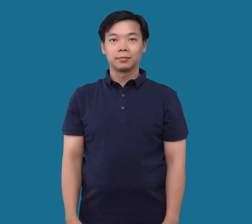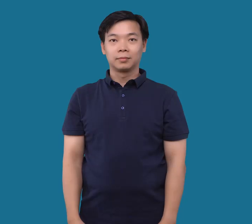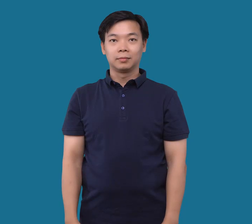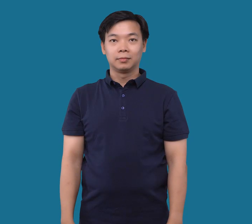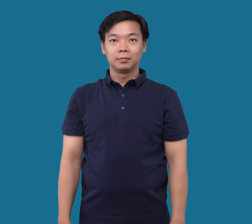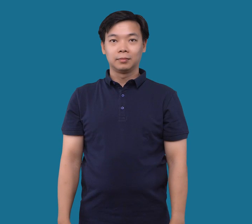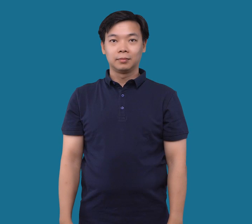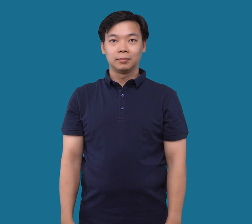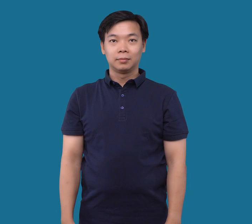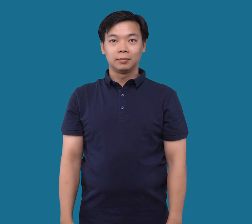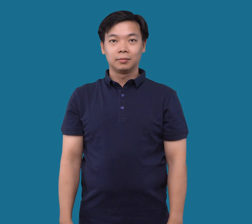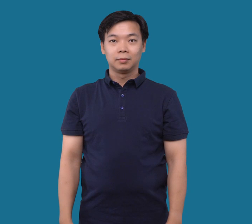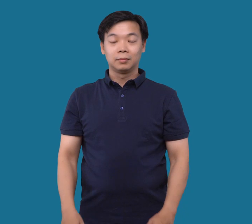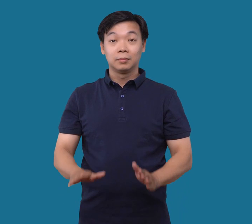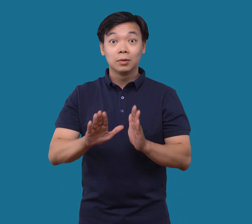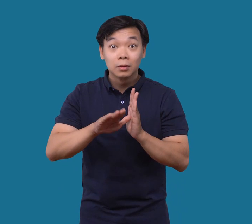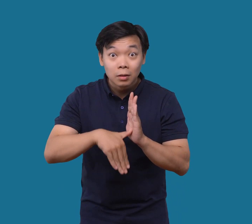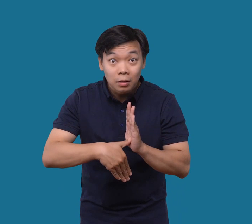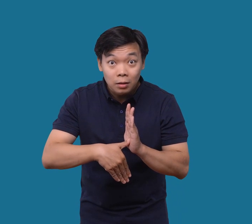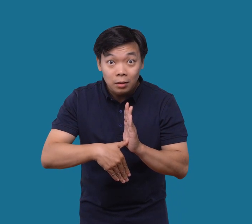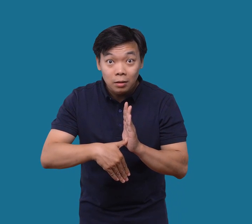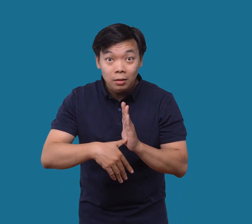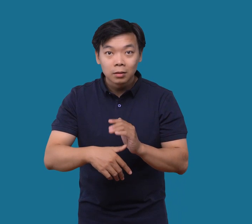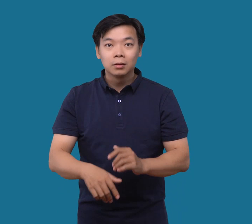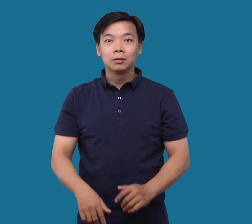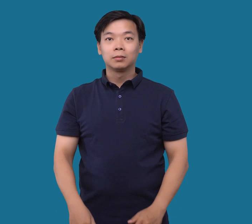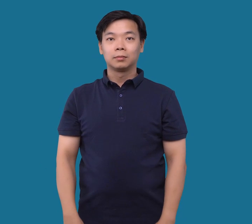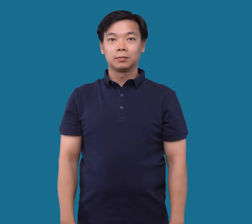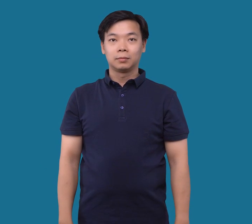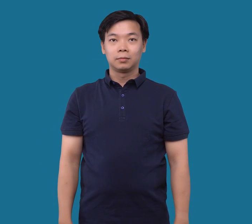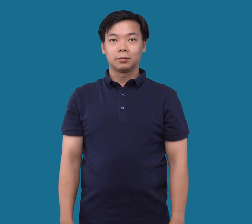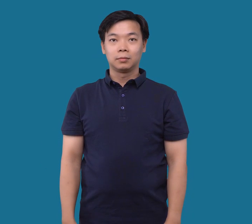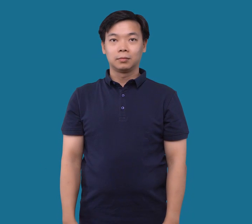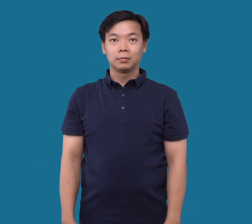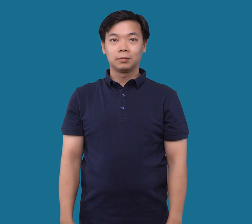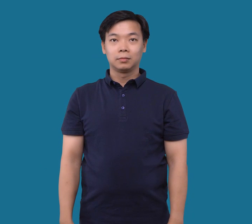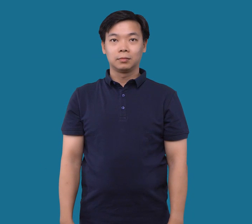bao giờ?